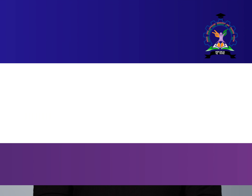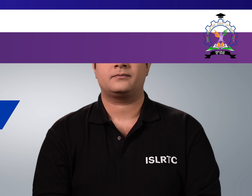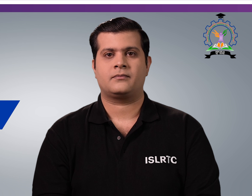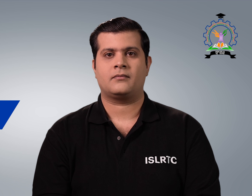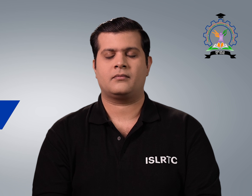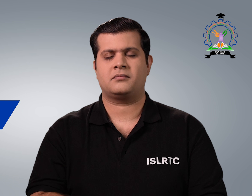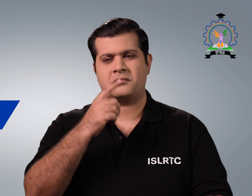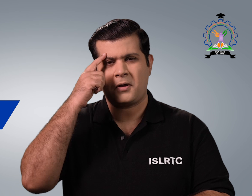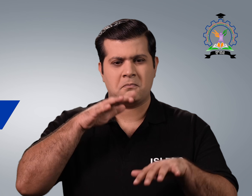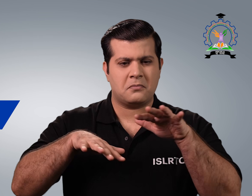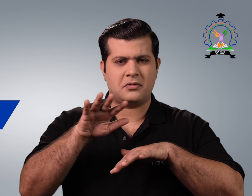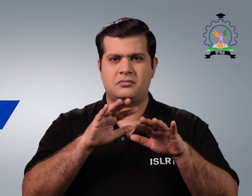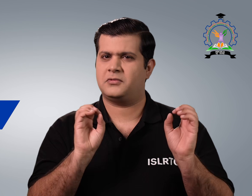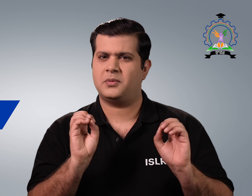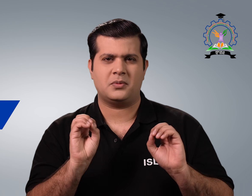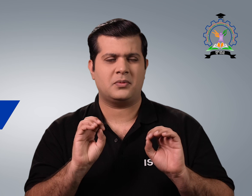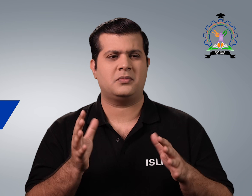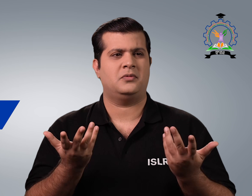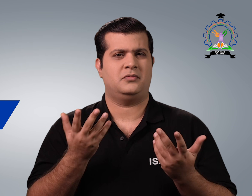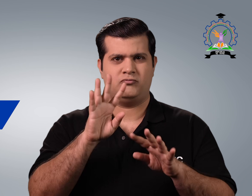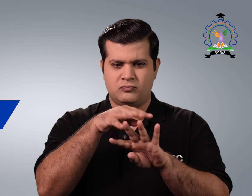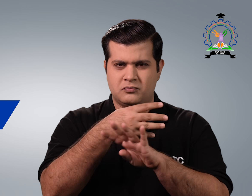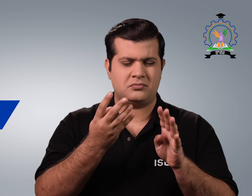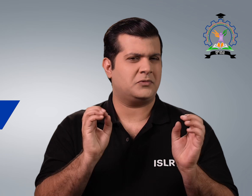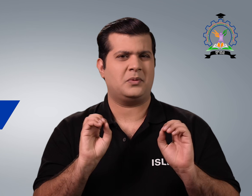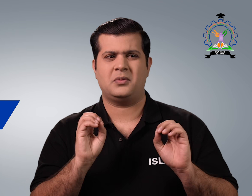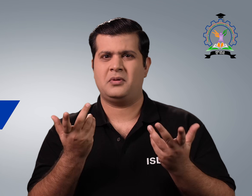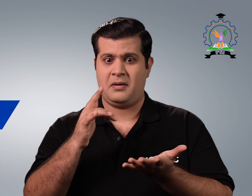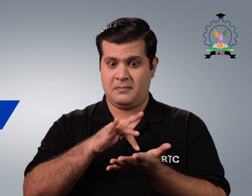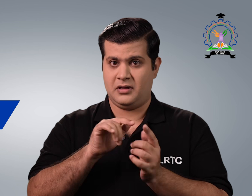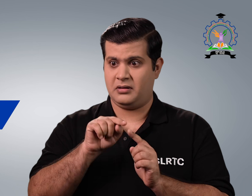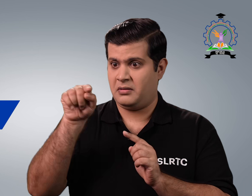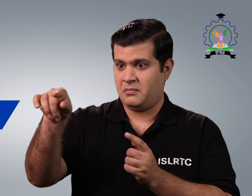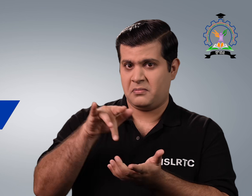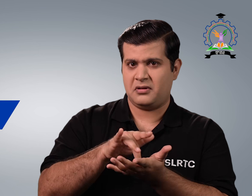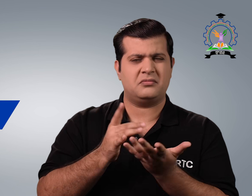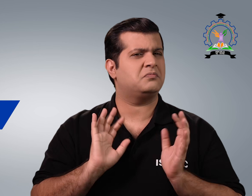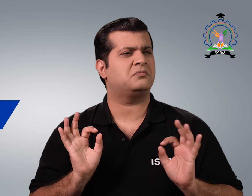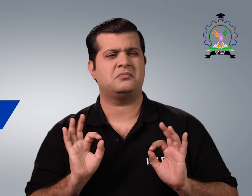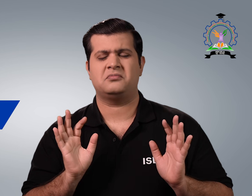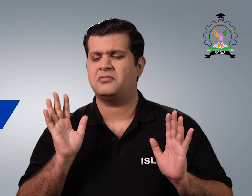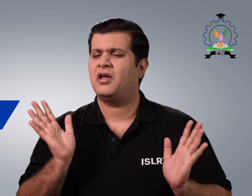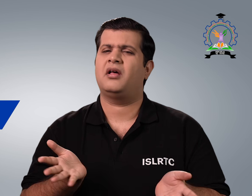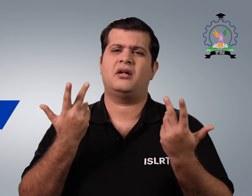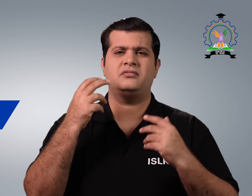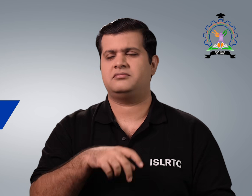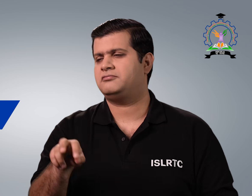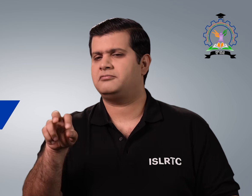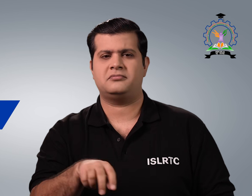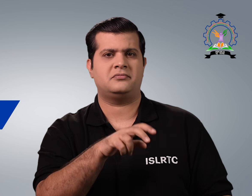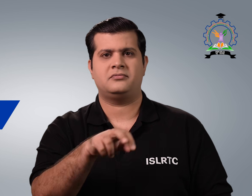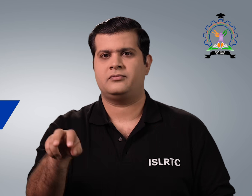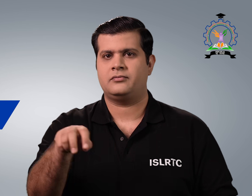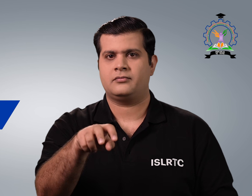When you move around without a specific plan, agenda or destination.